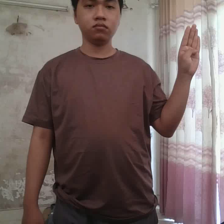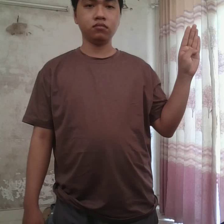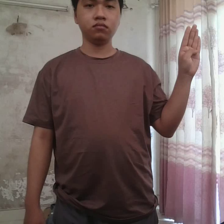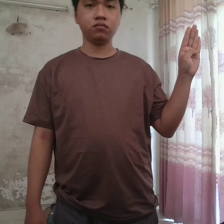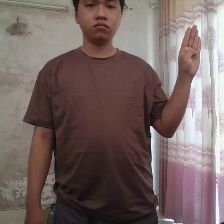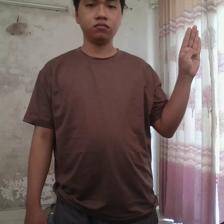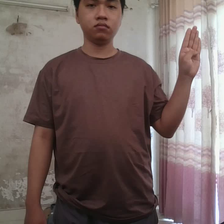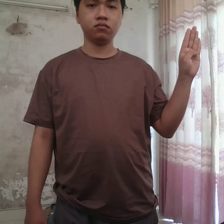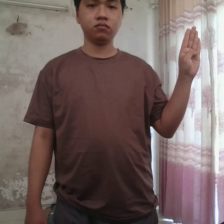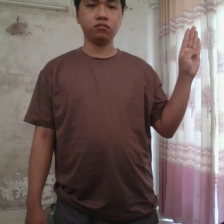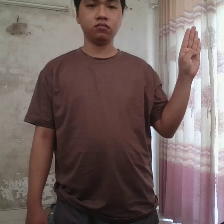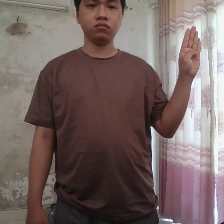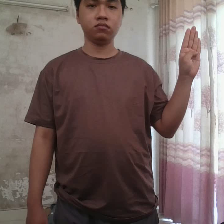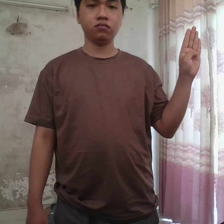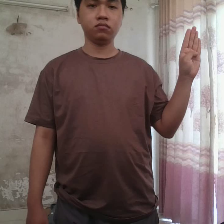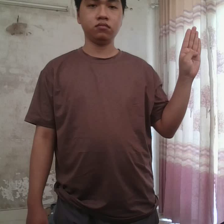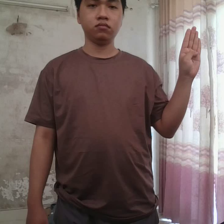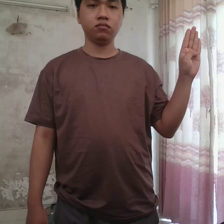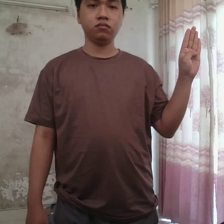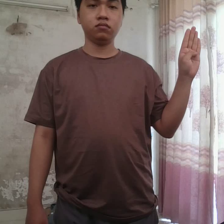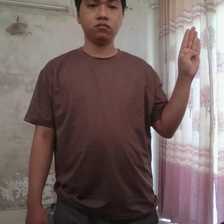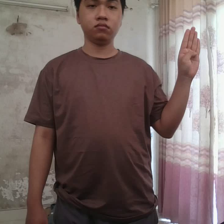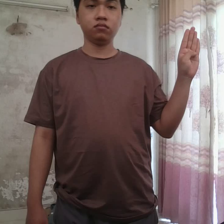b